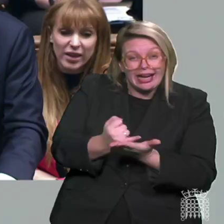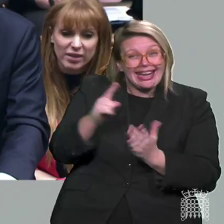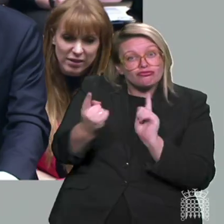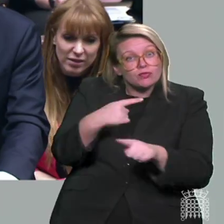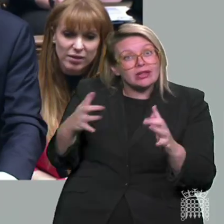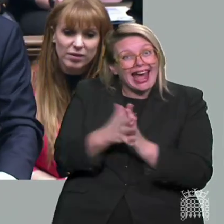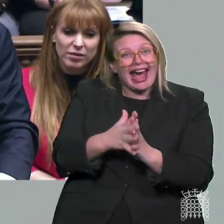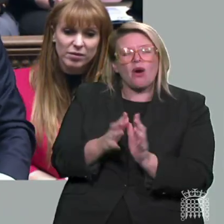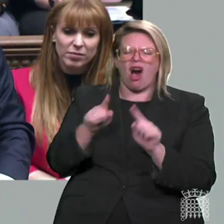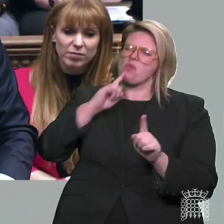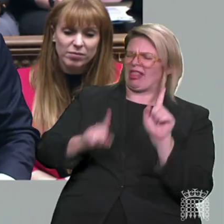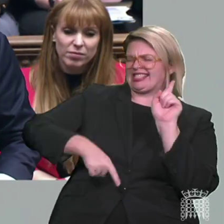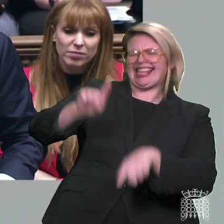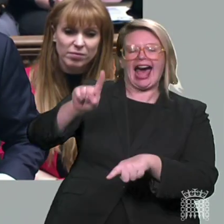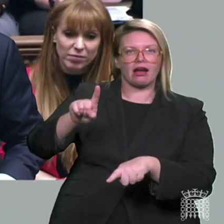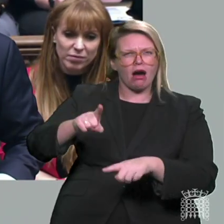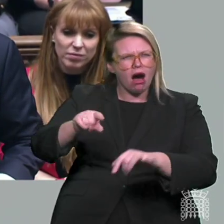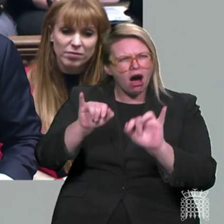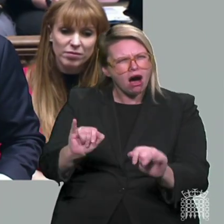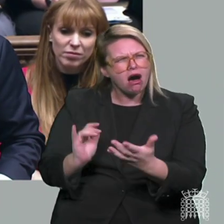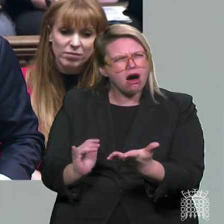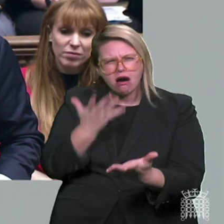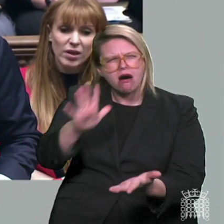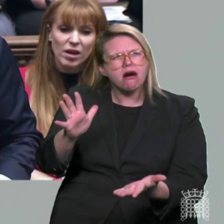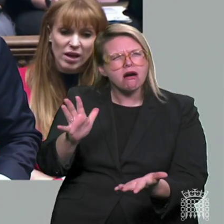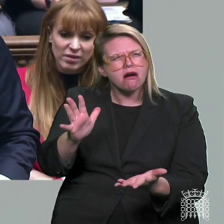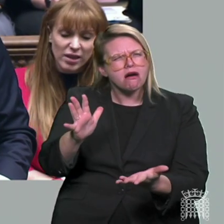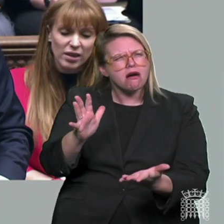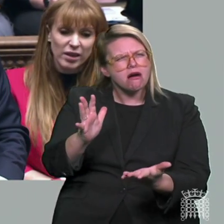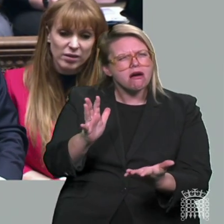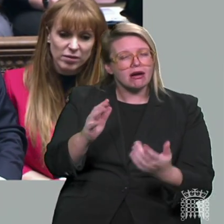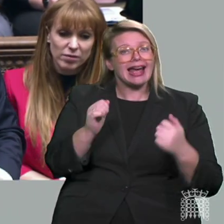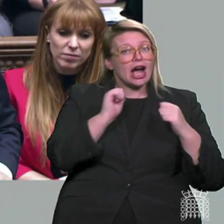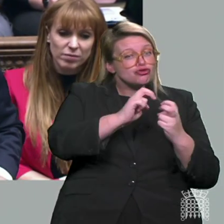His Transport Secretary says it is not the solution.